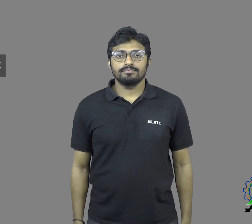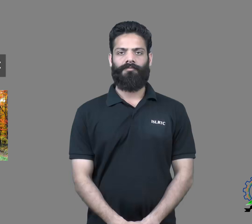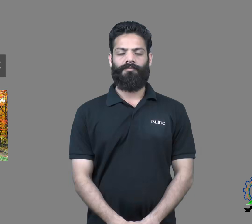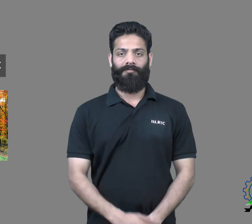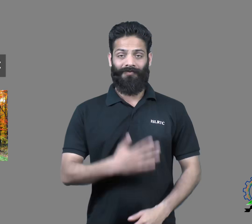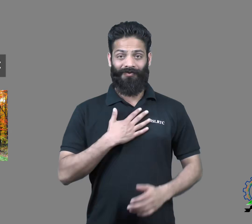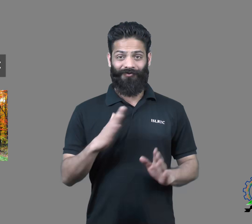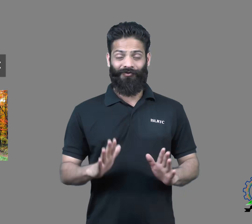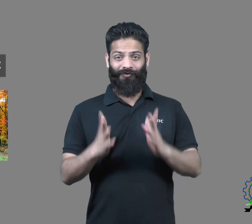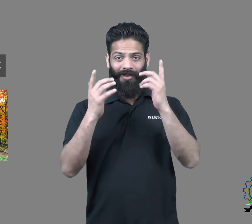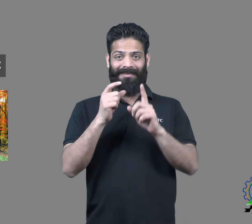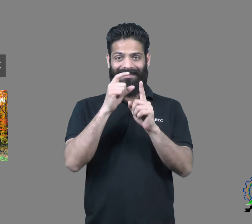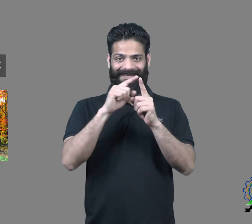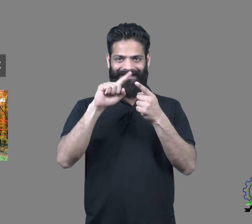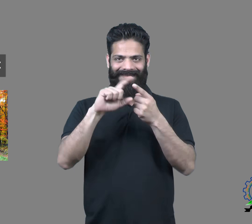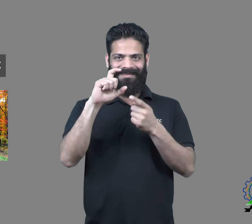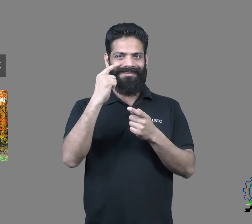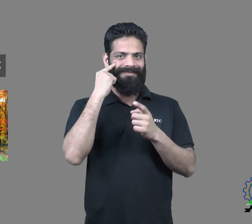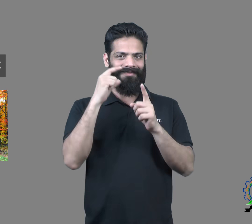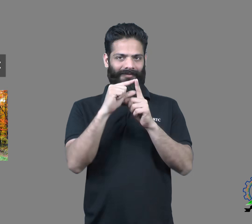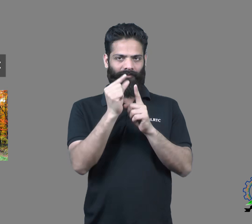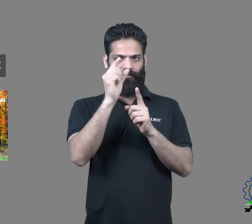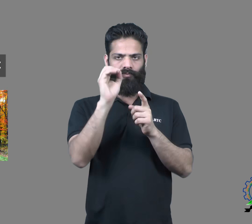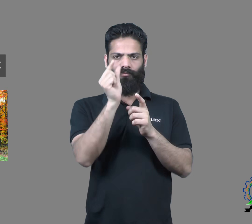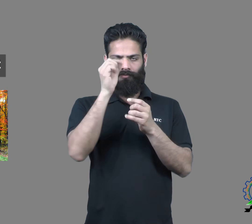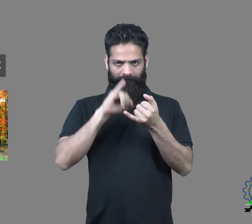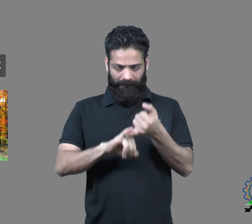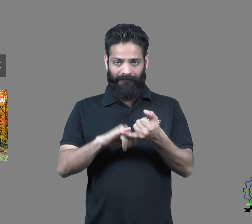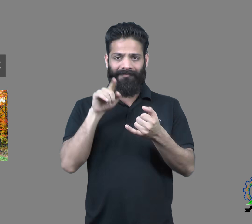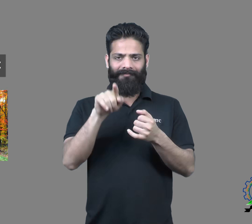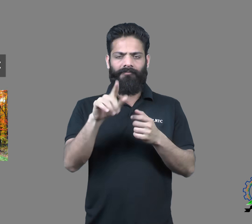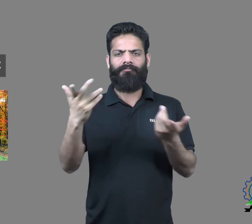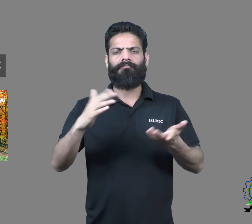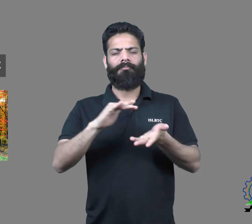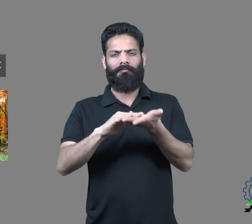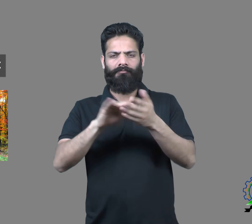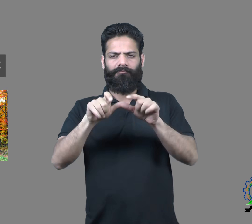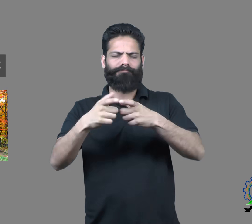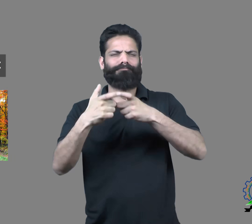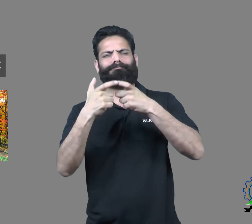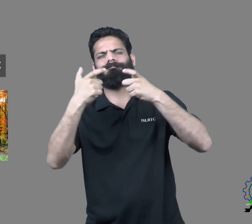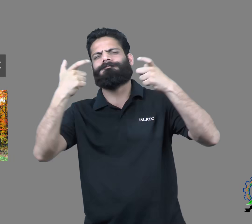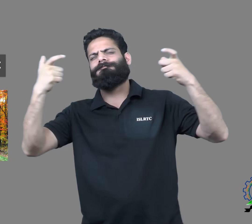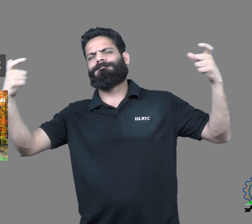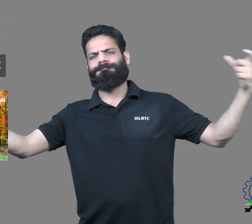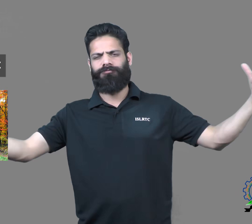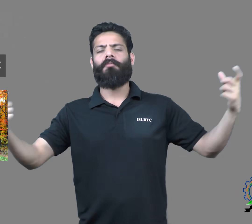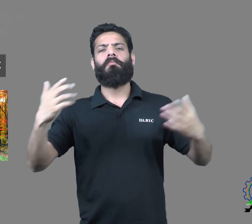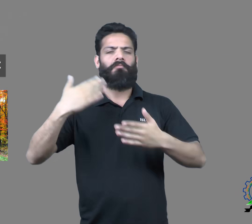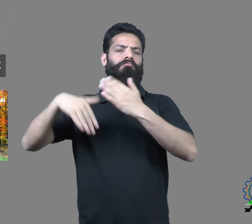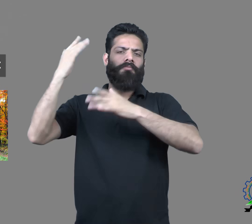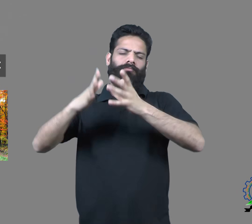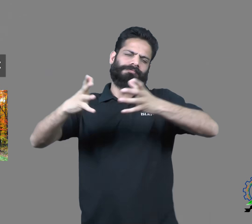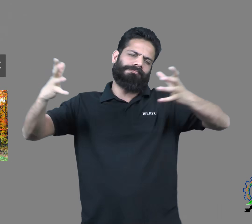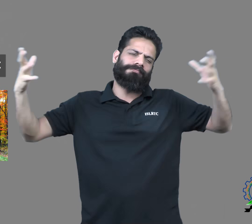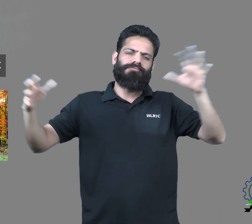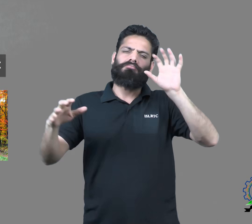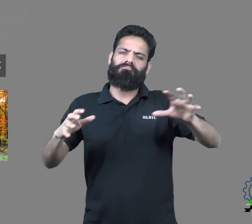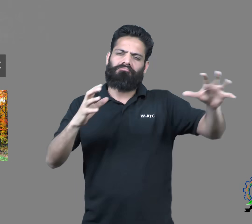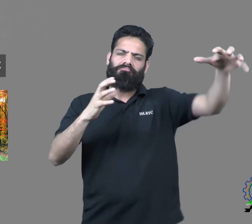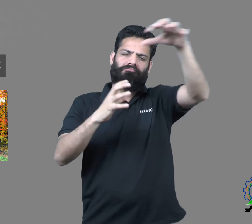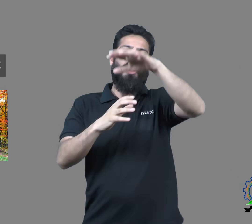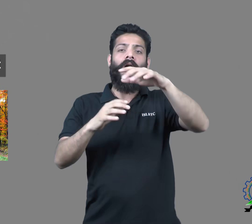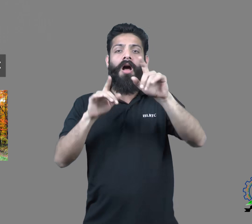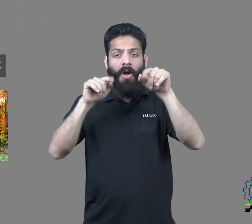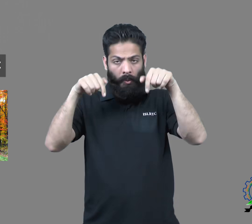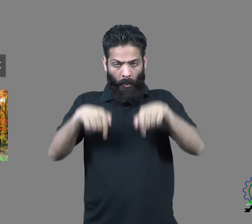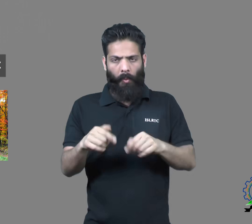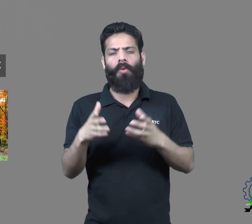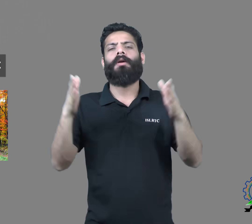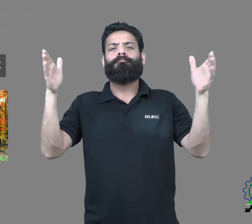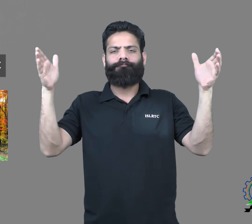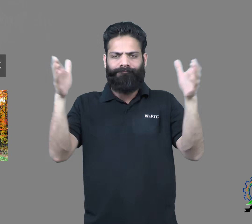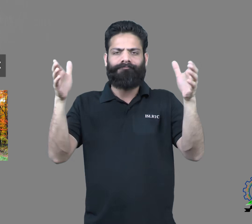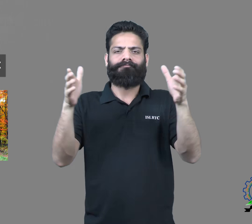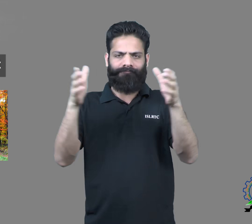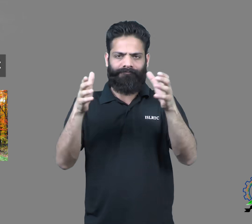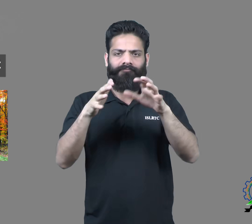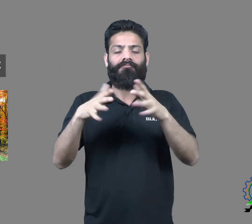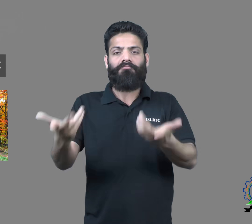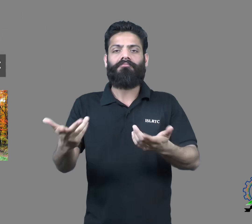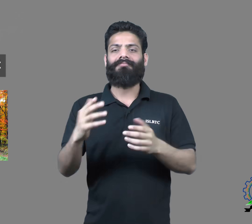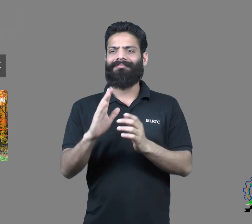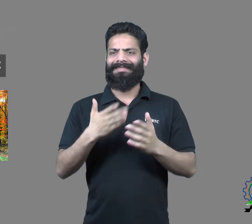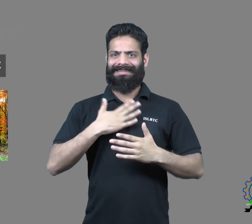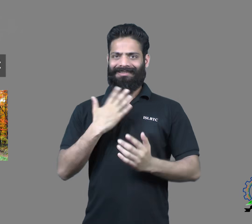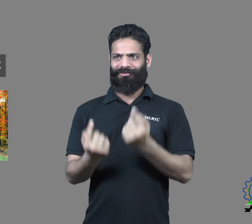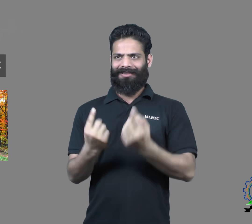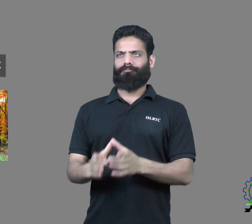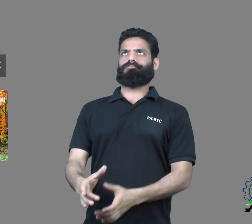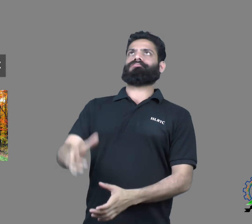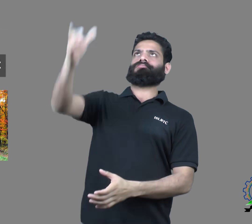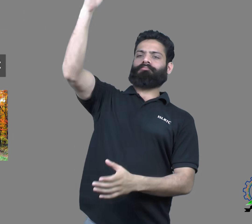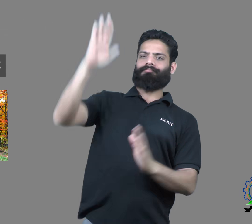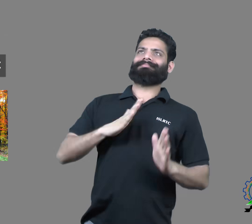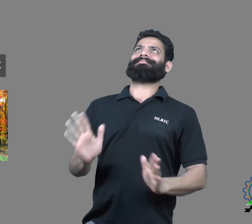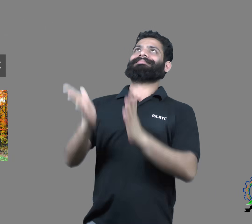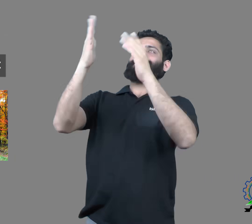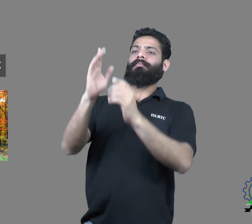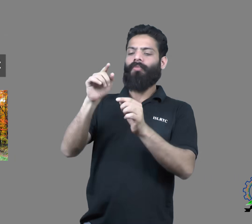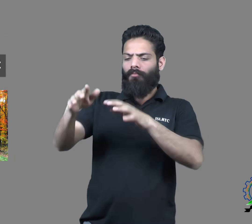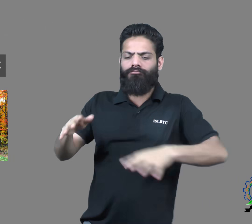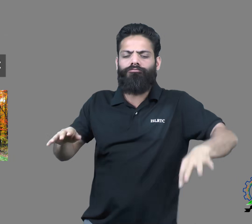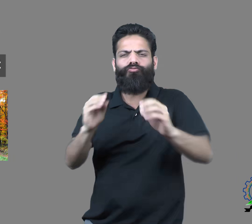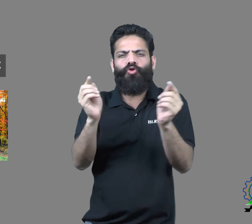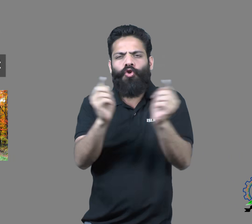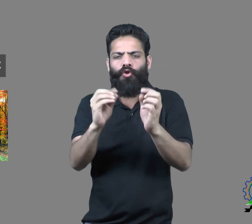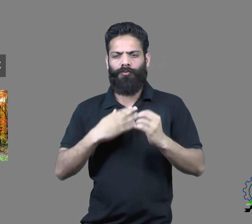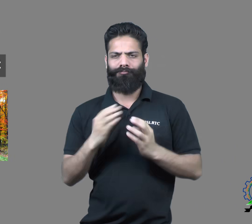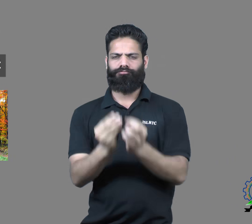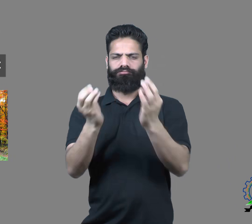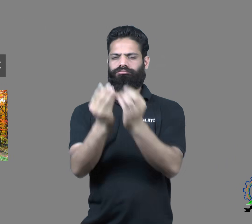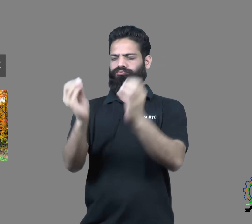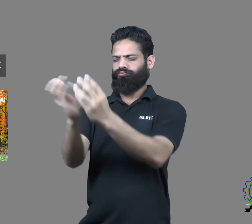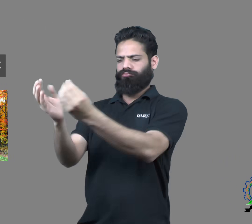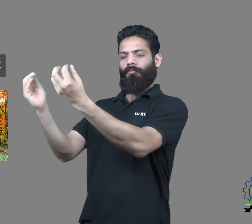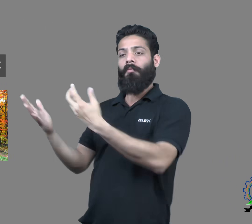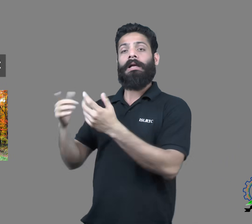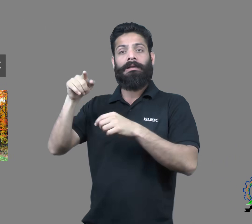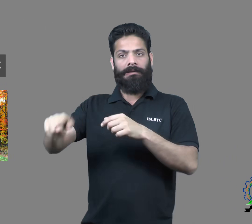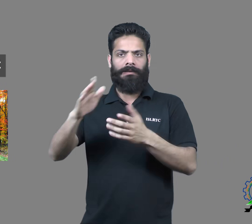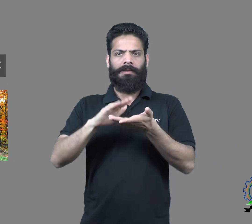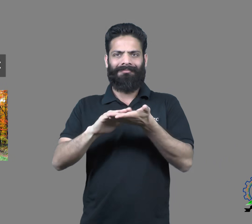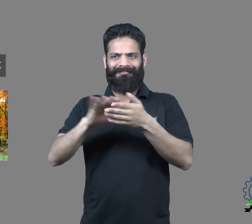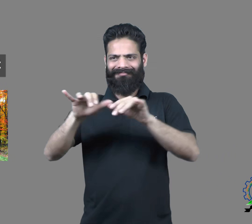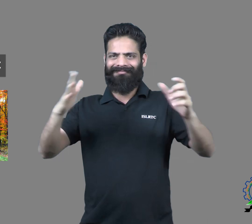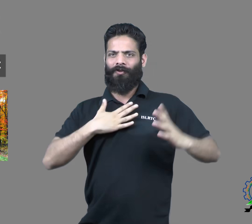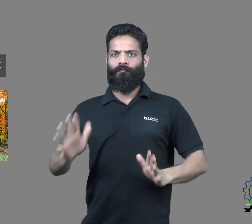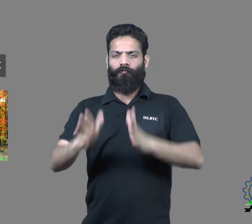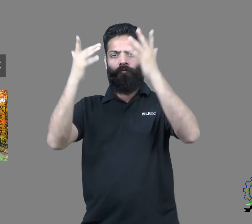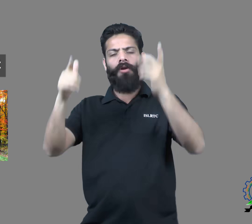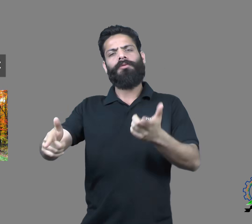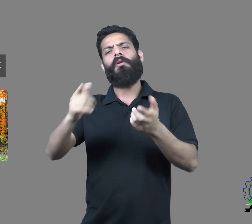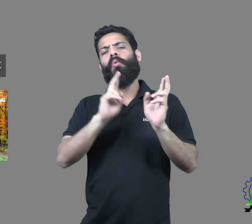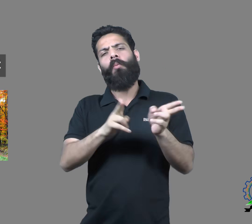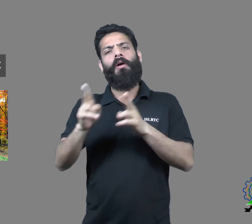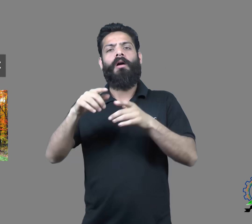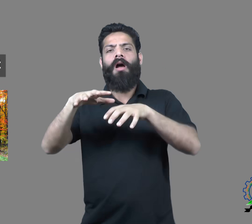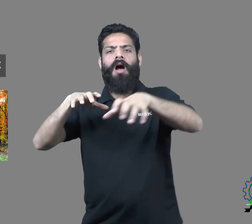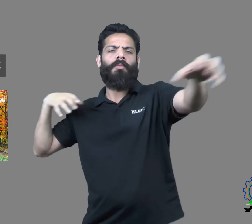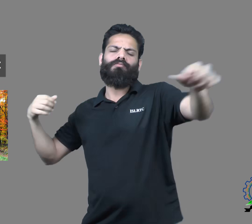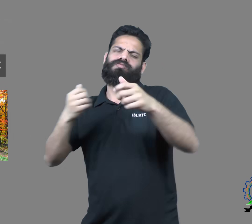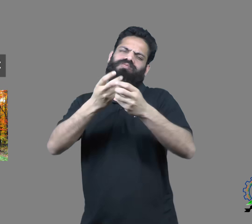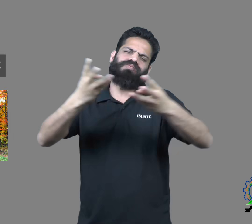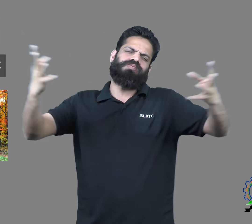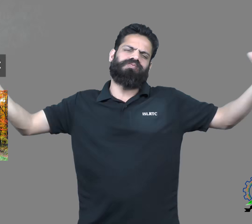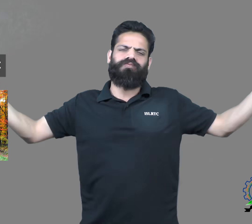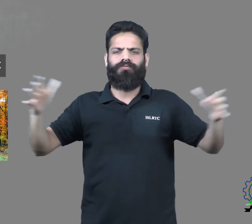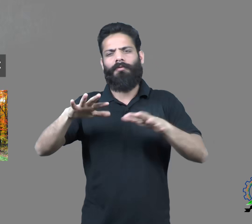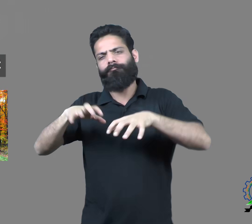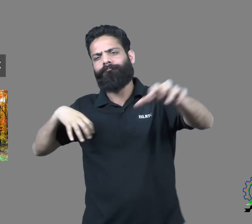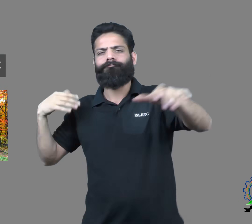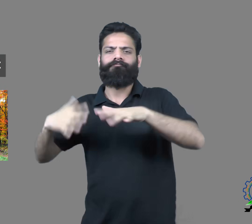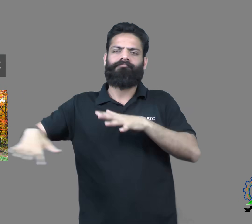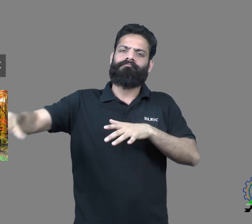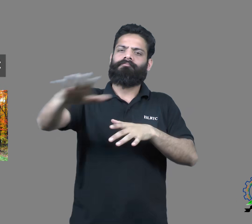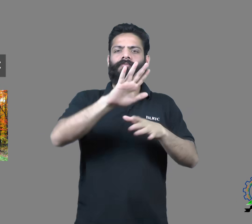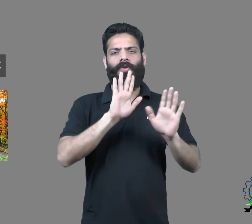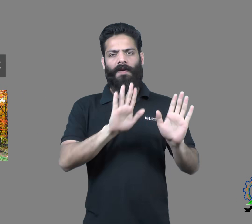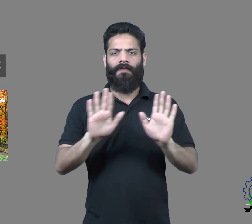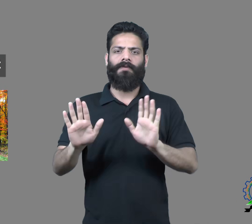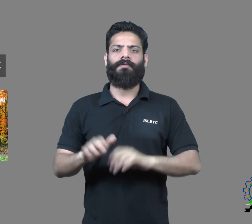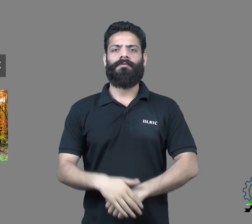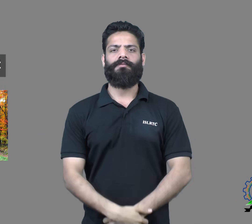Deciduous Forest